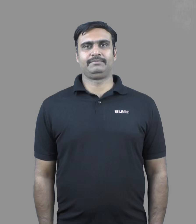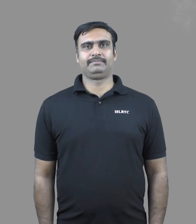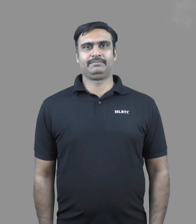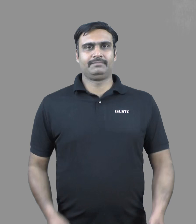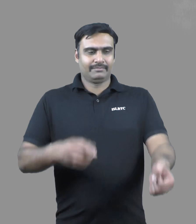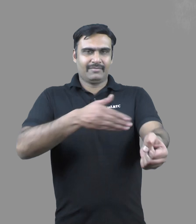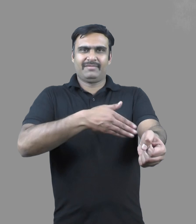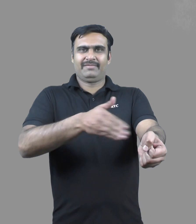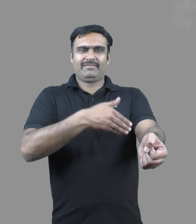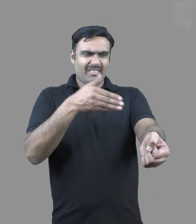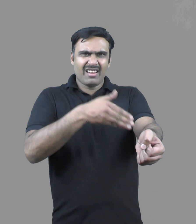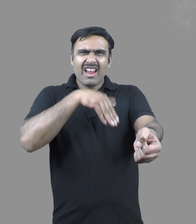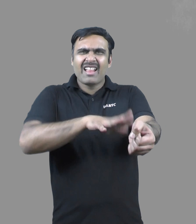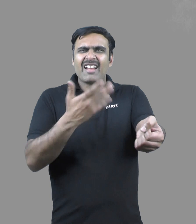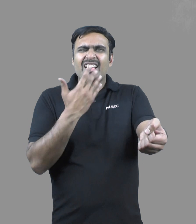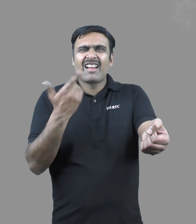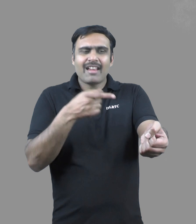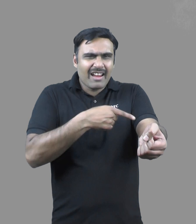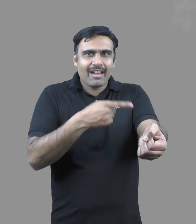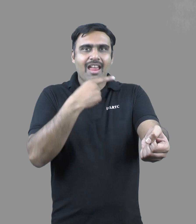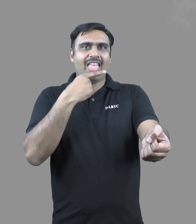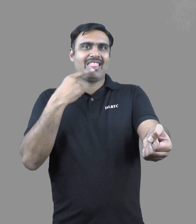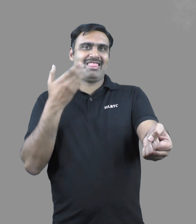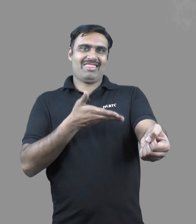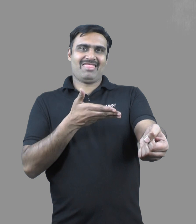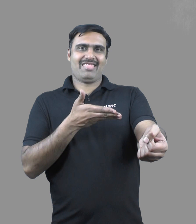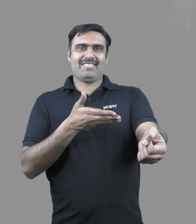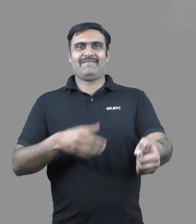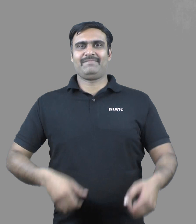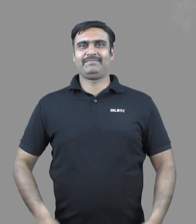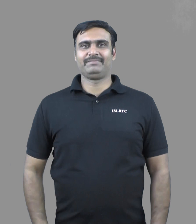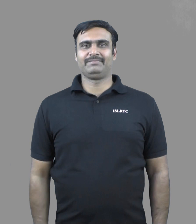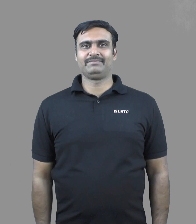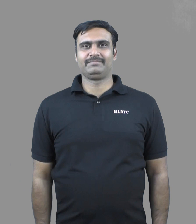Hemoglobin